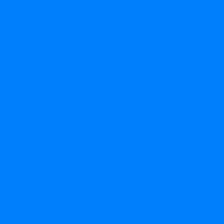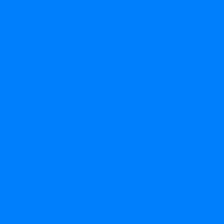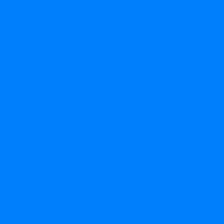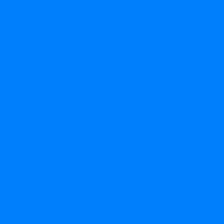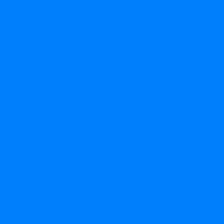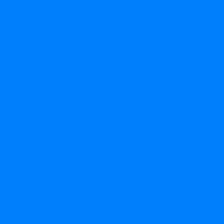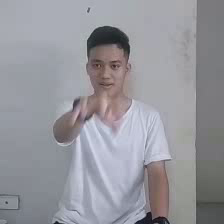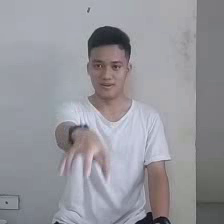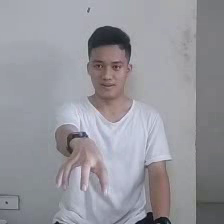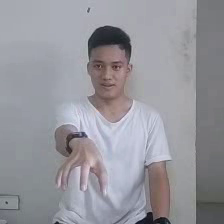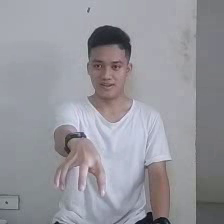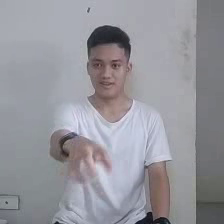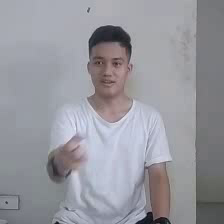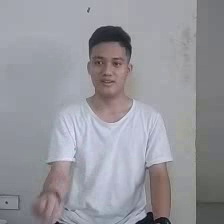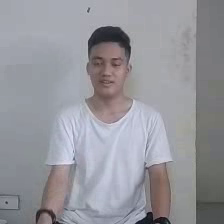Áp dụng